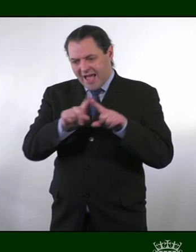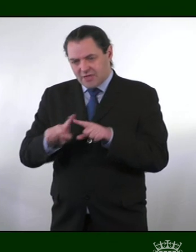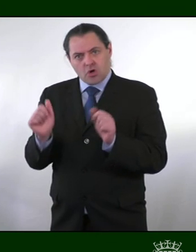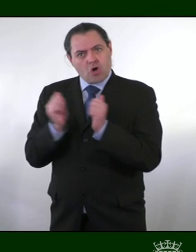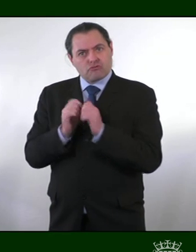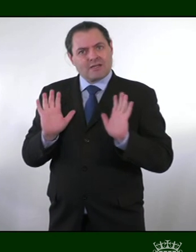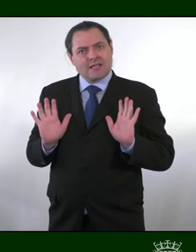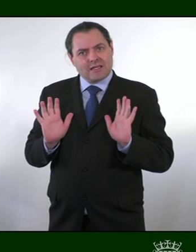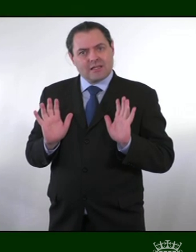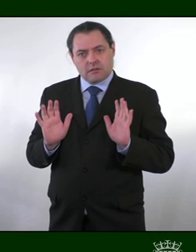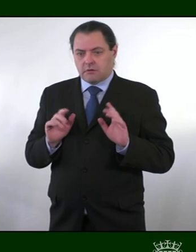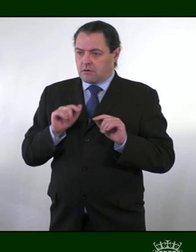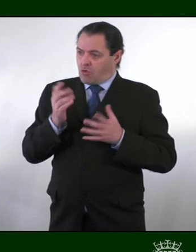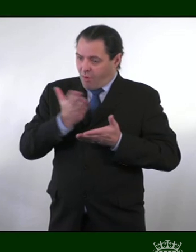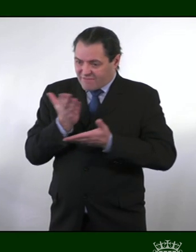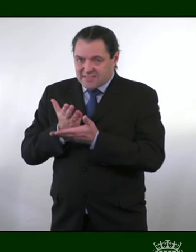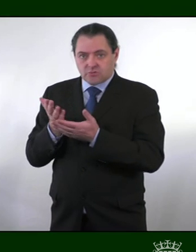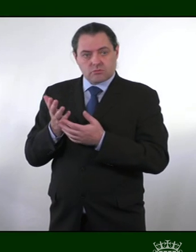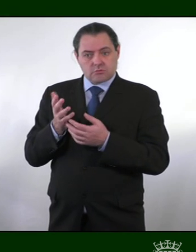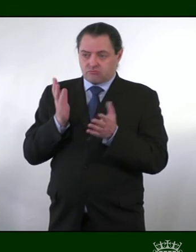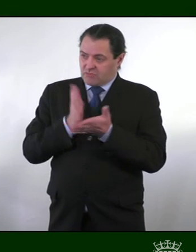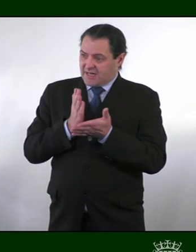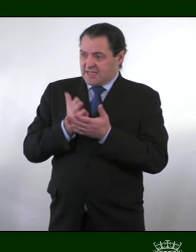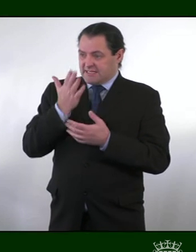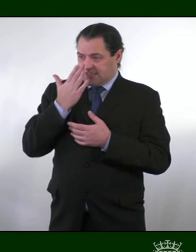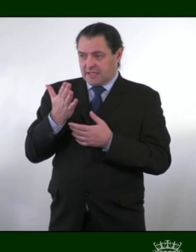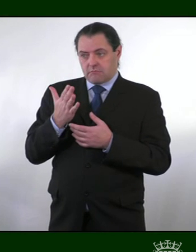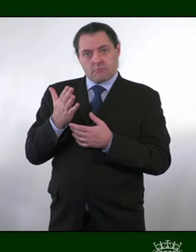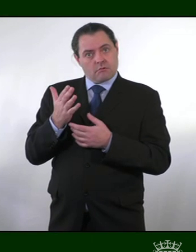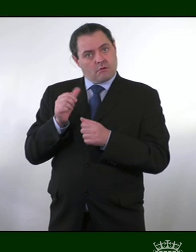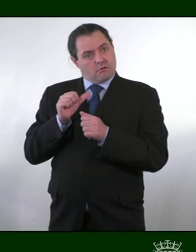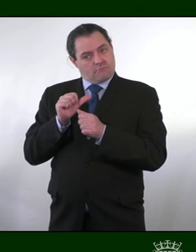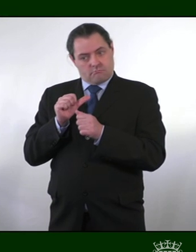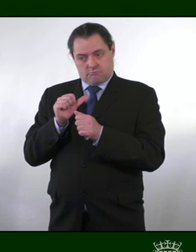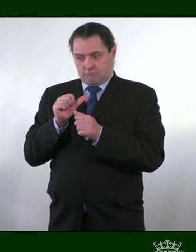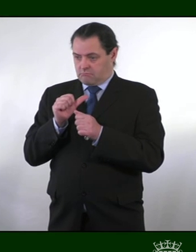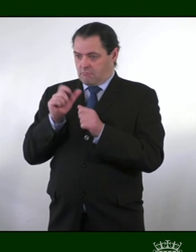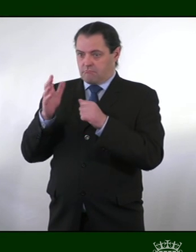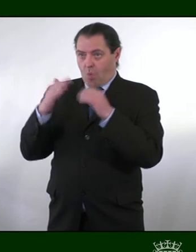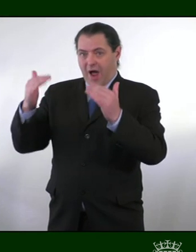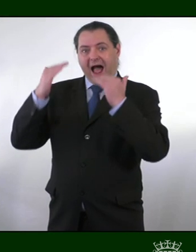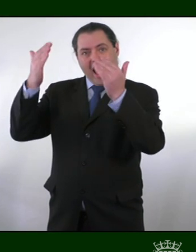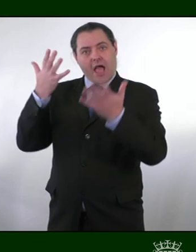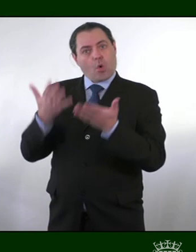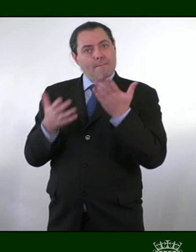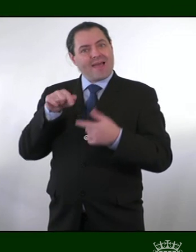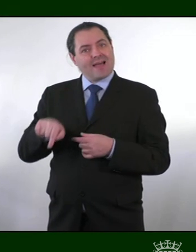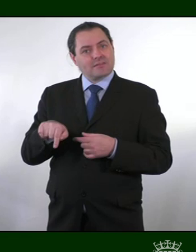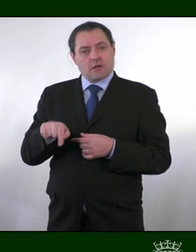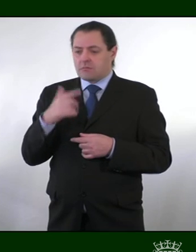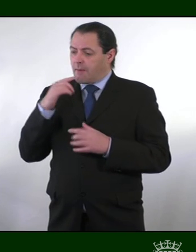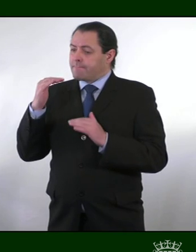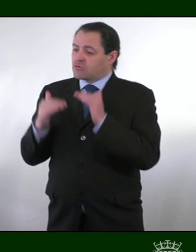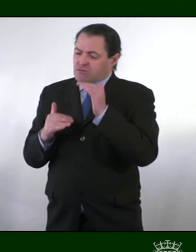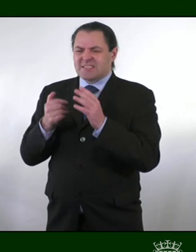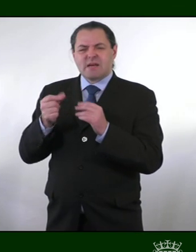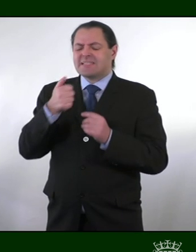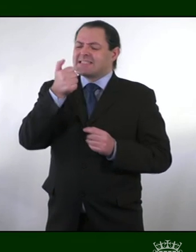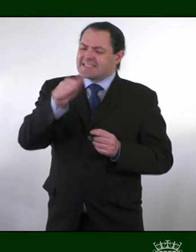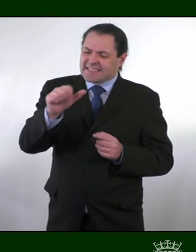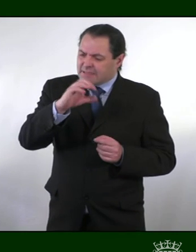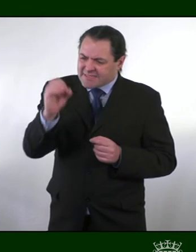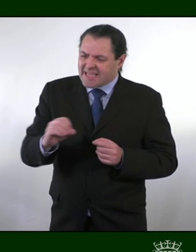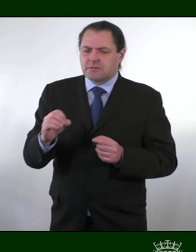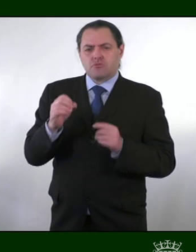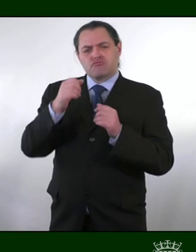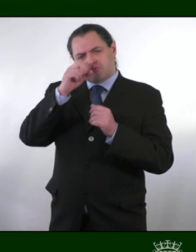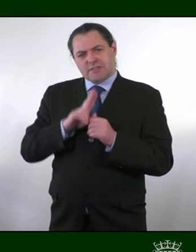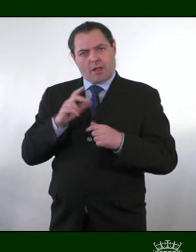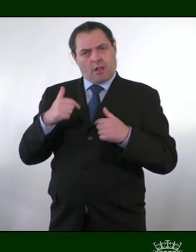In fact, those conversations were supportive of a much higher threshold than the one that we adopted, which was just “a majority”; others said that 60% or two thirds would be reasonable.